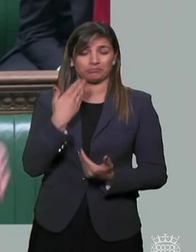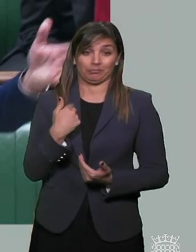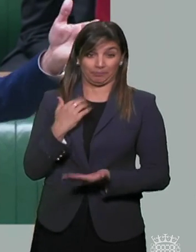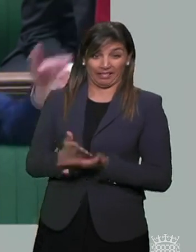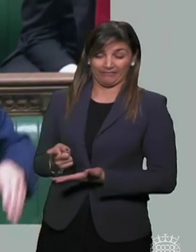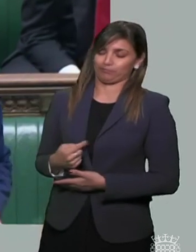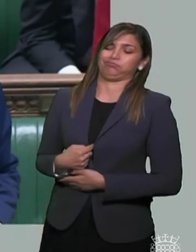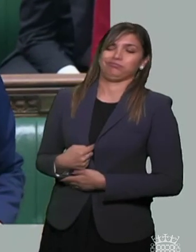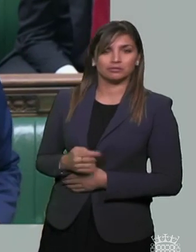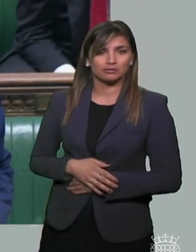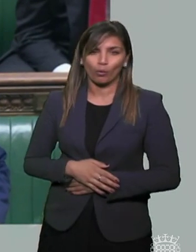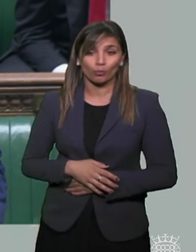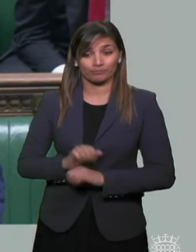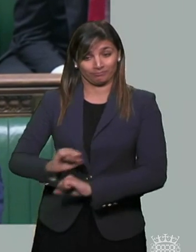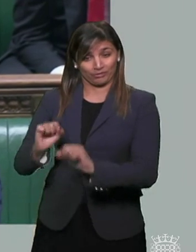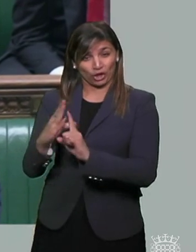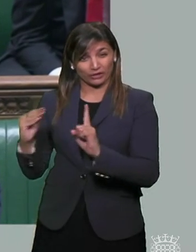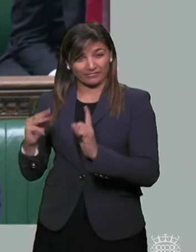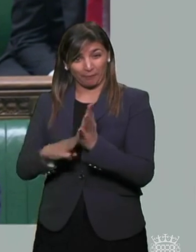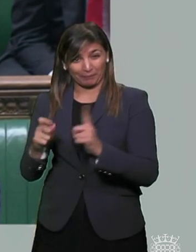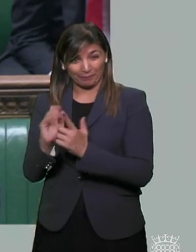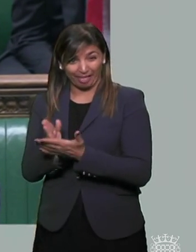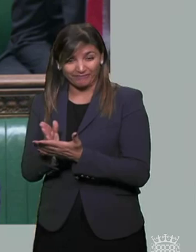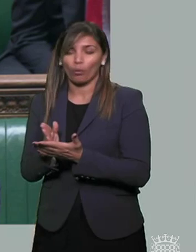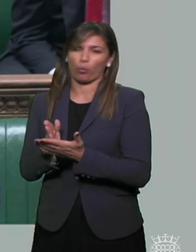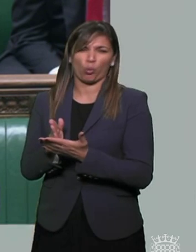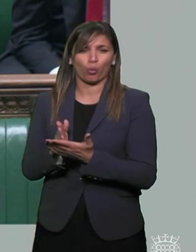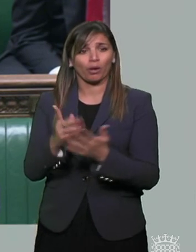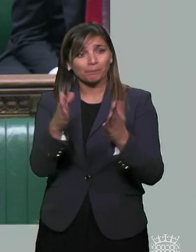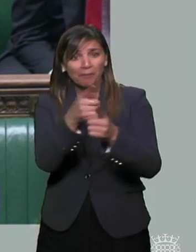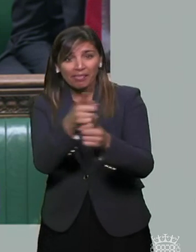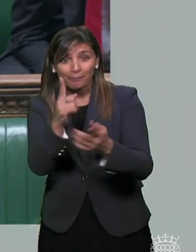I do not believe him, his MPs do not believe him and nor do the British public.